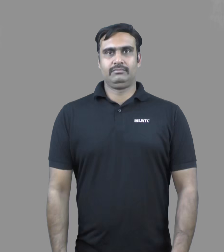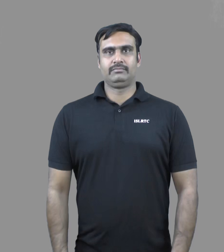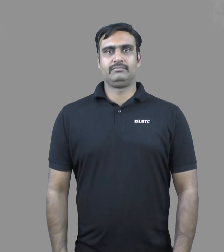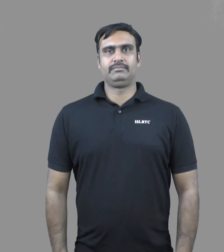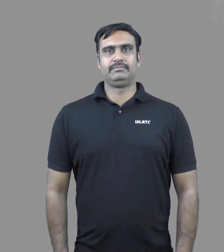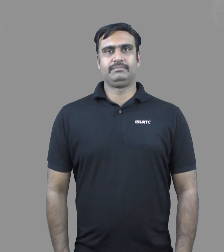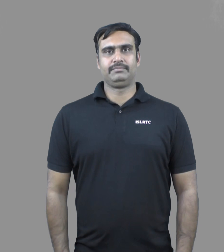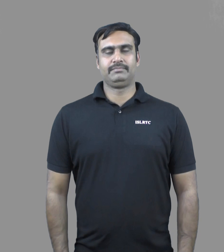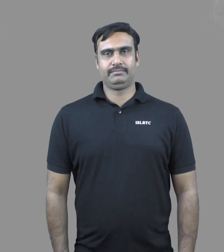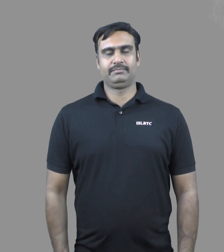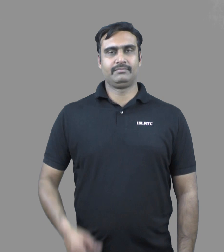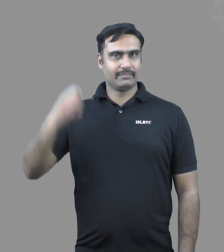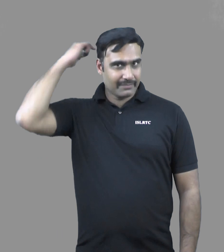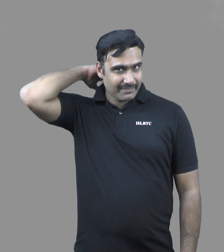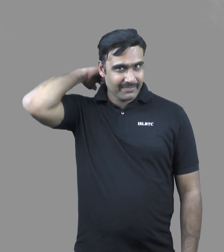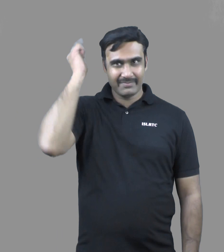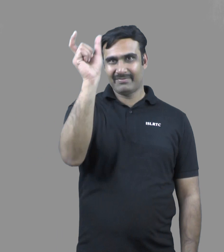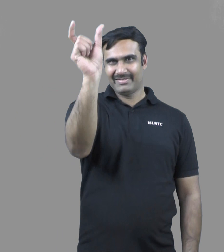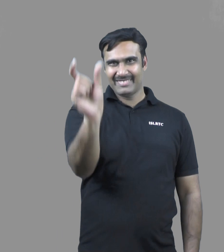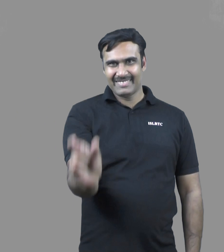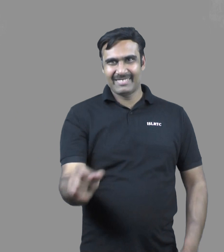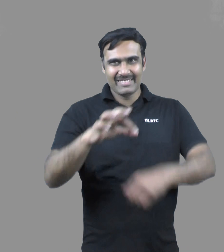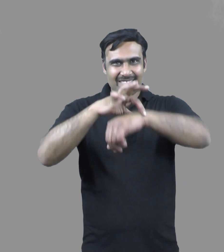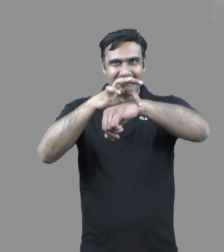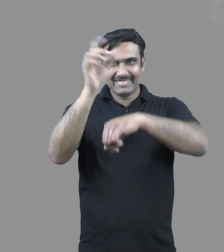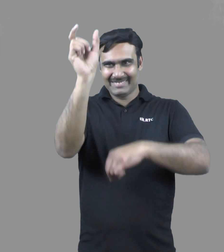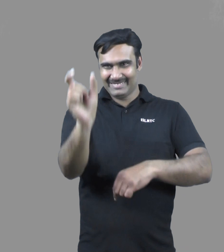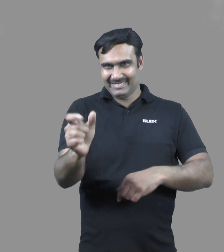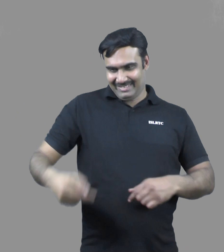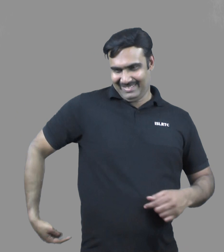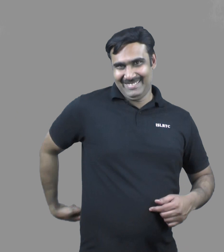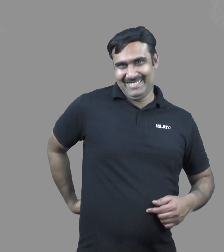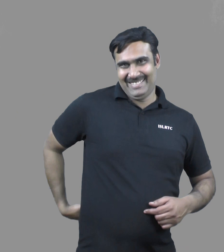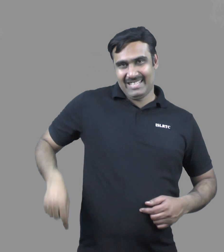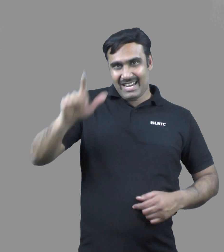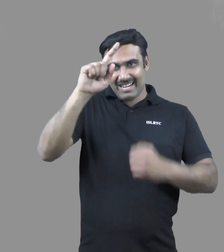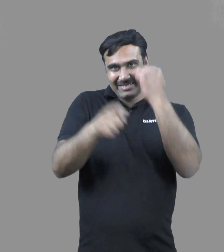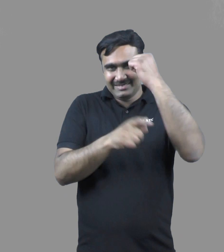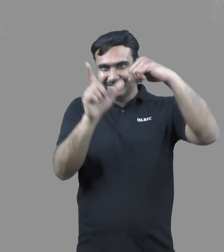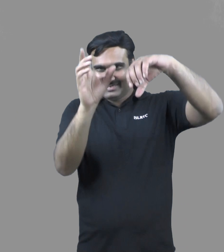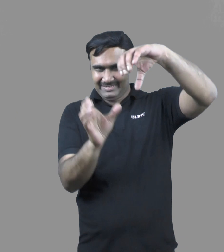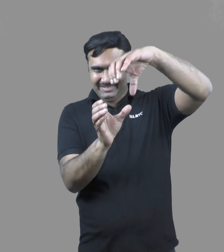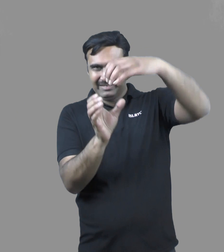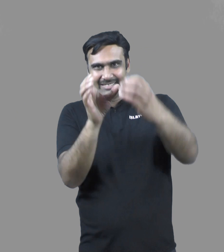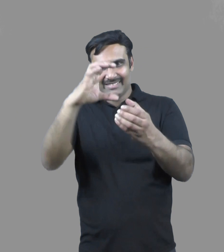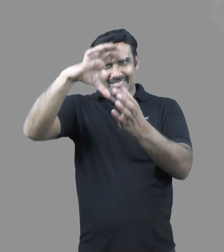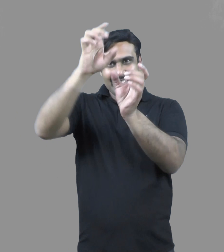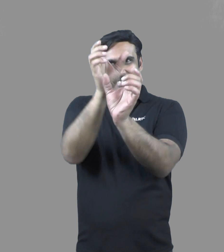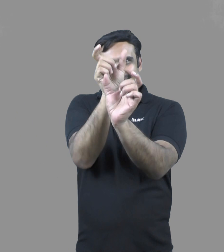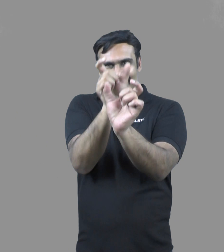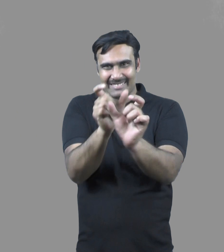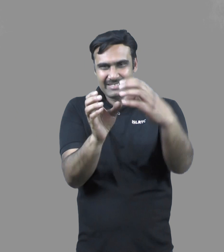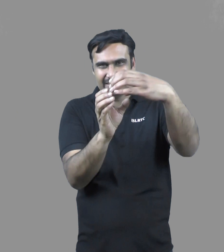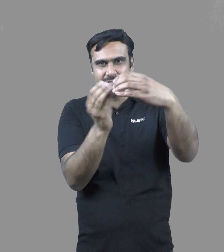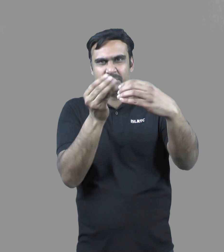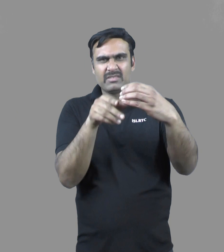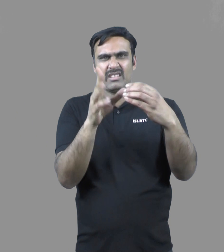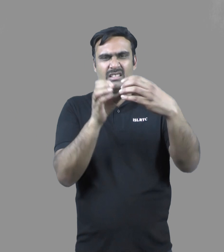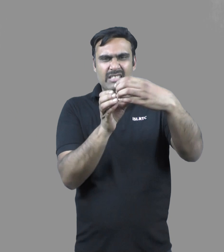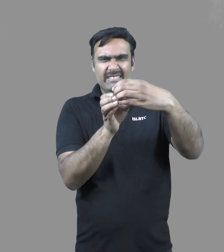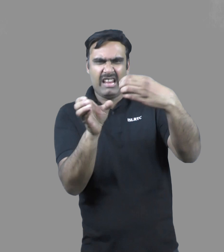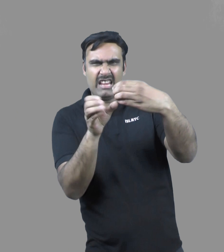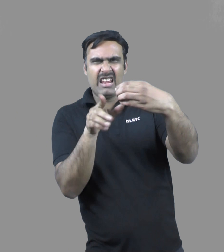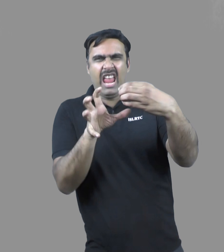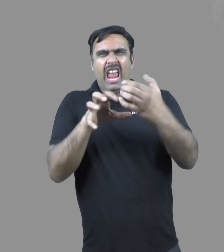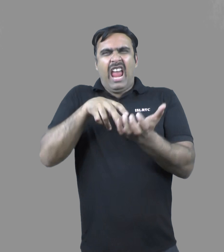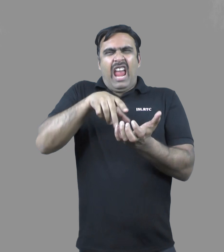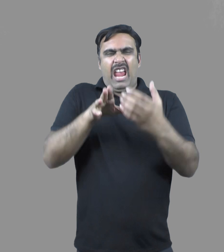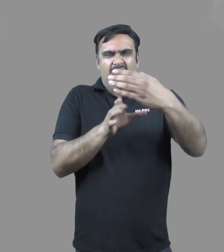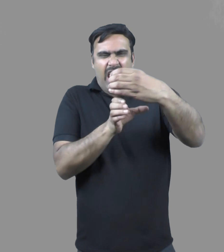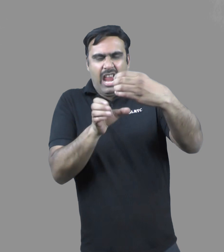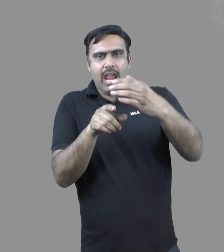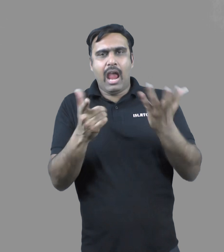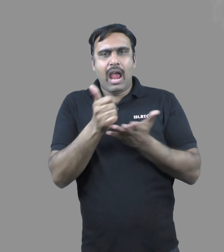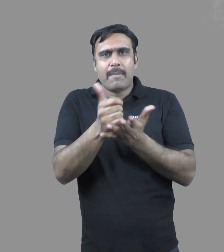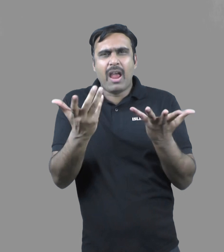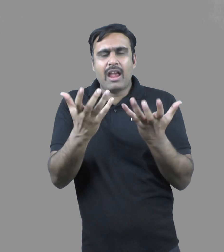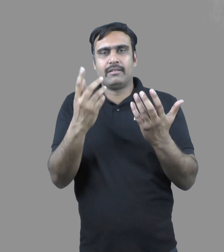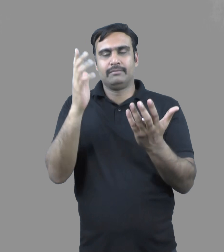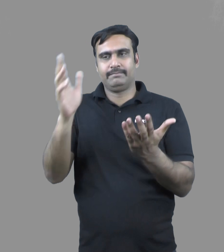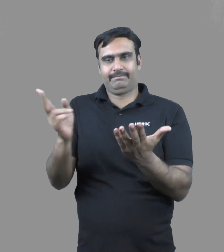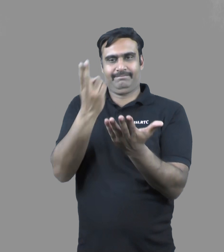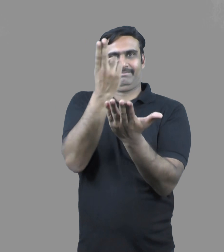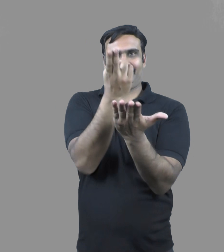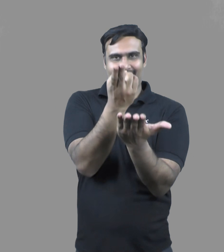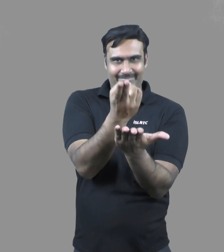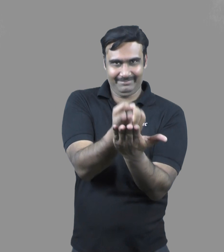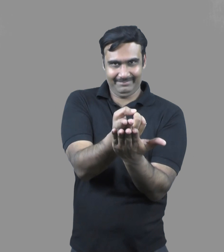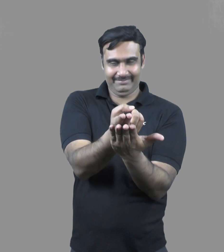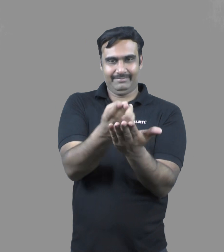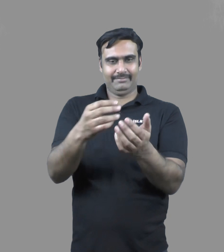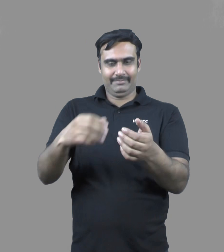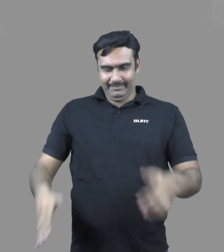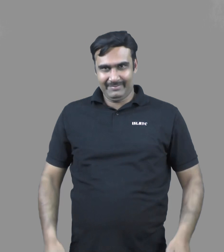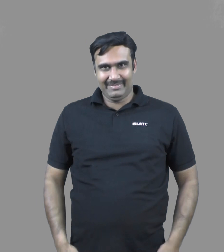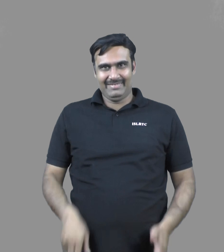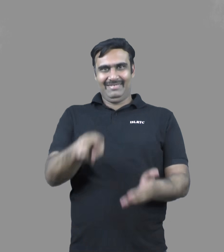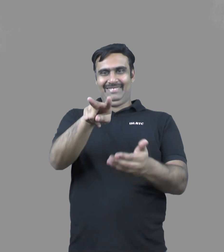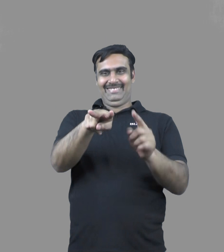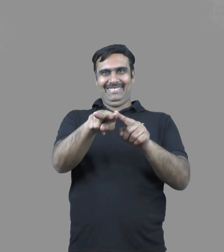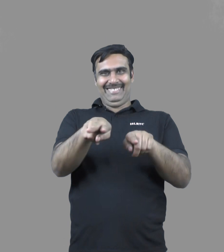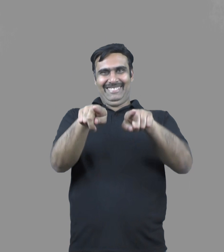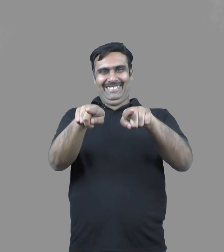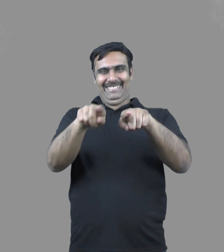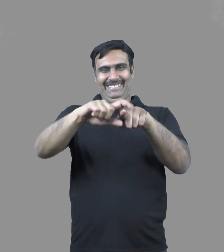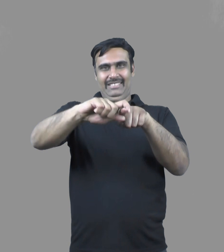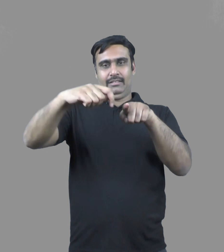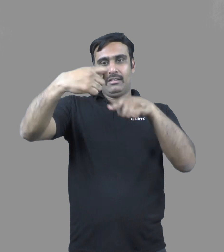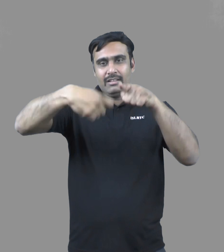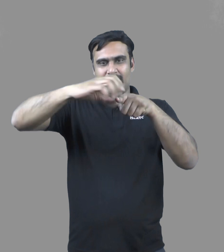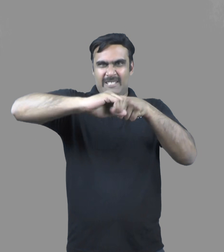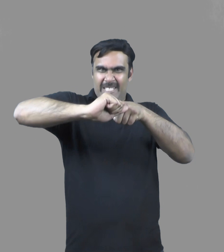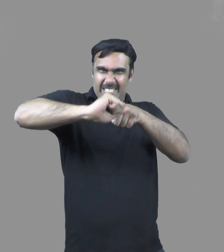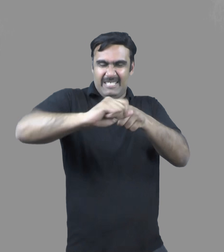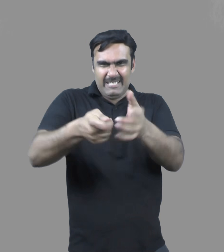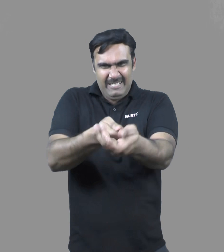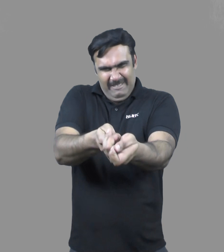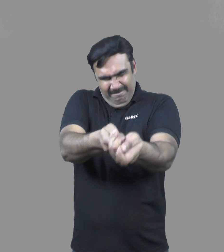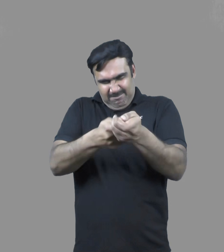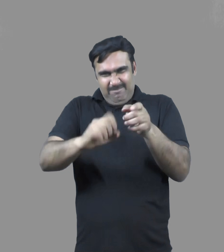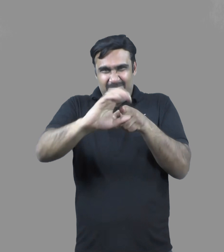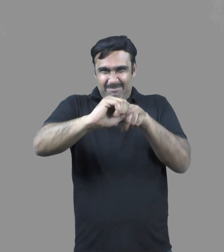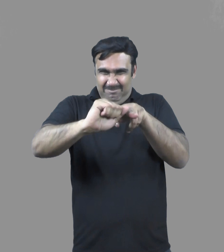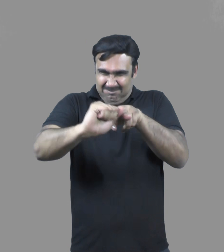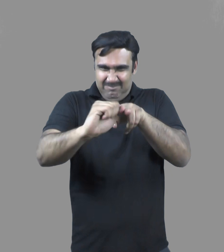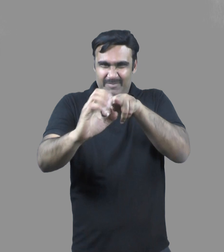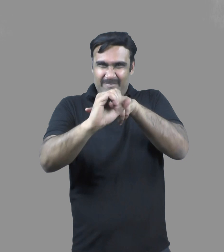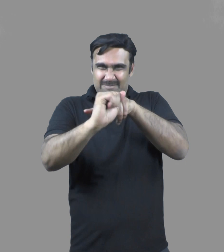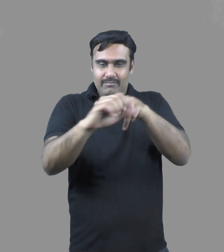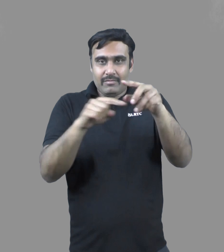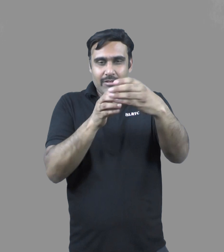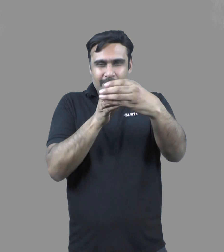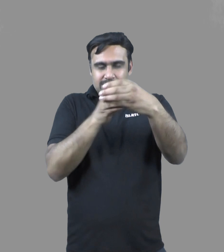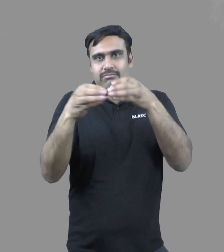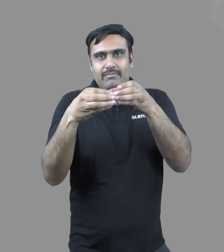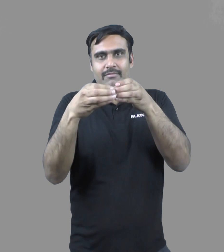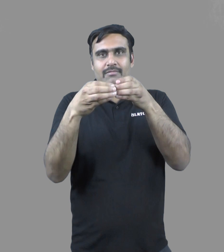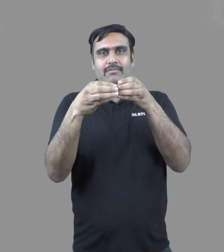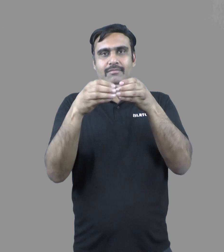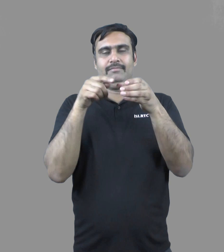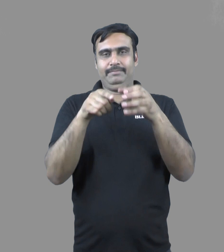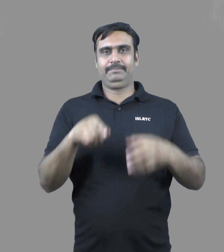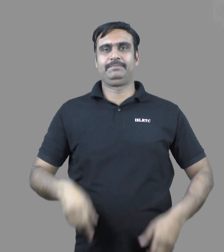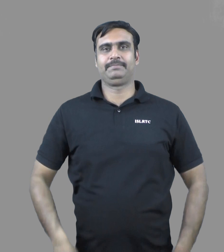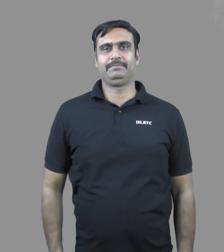Lumber Traction